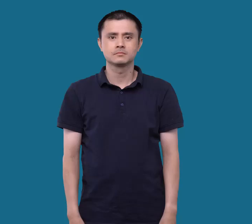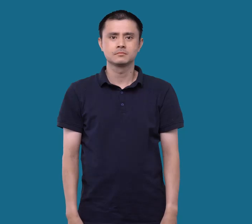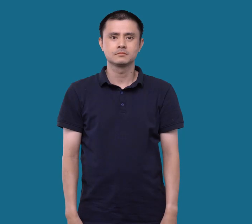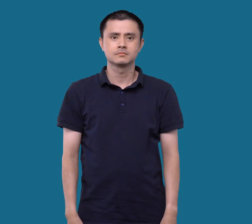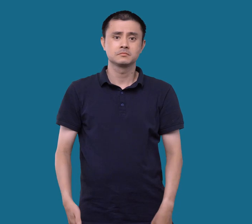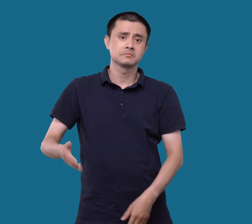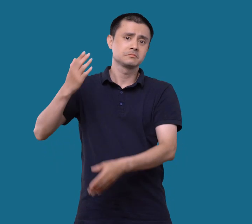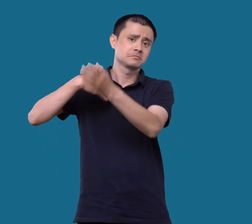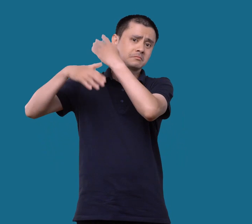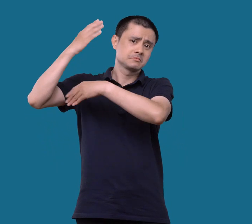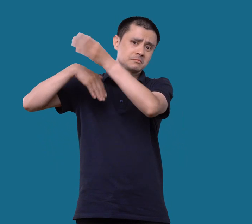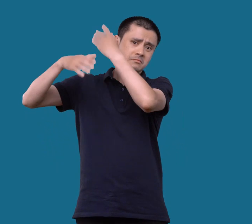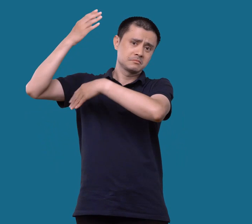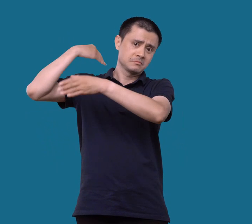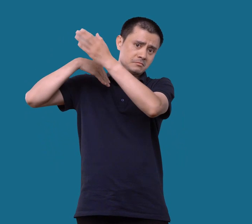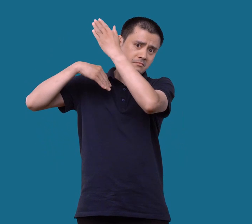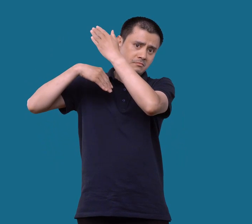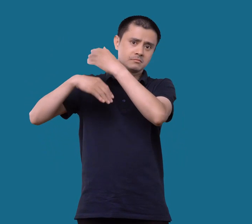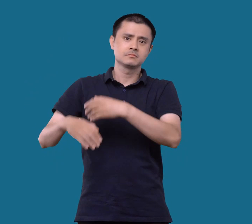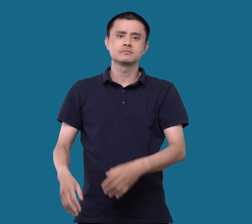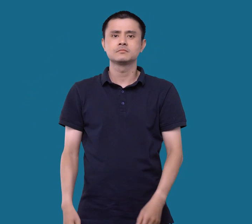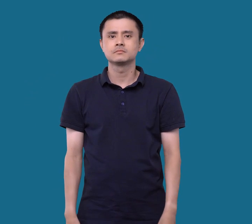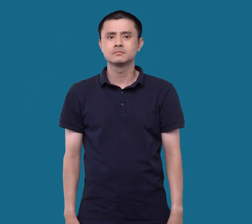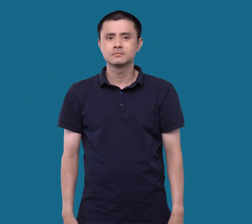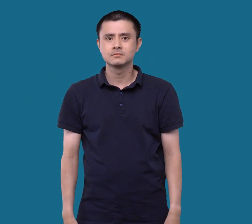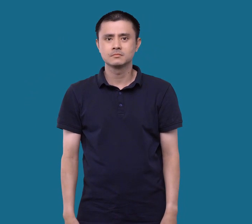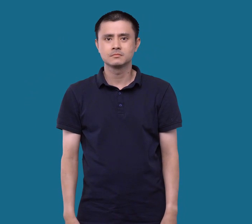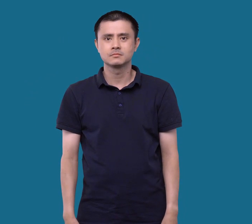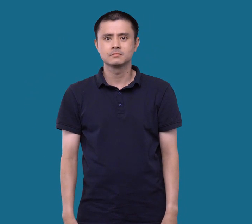ngày xưa